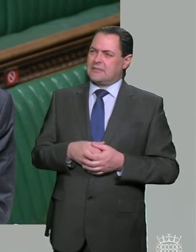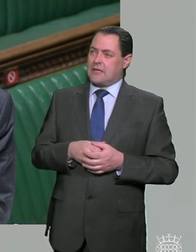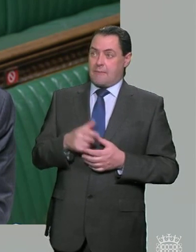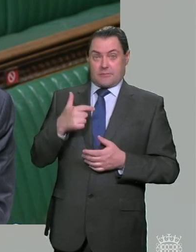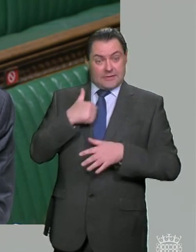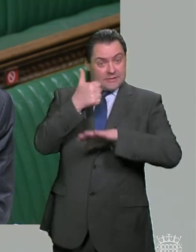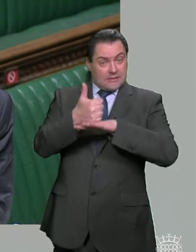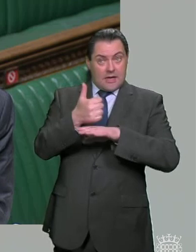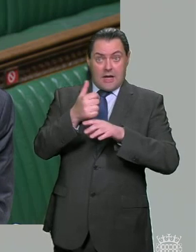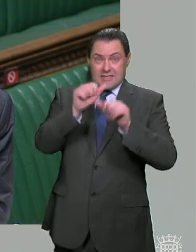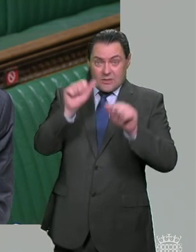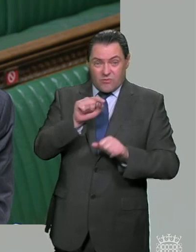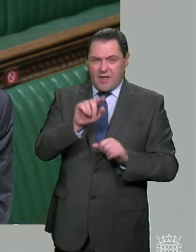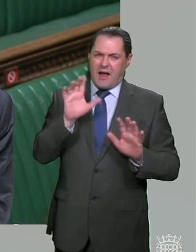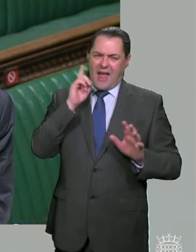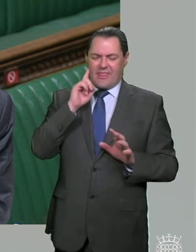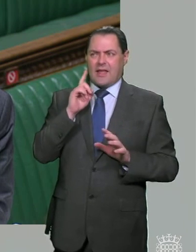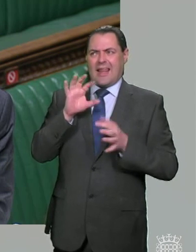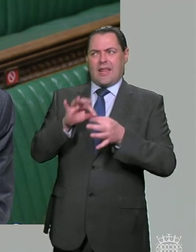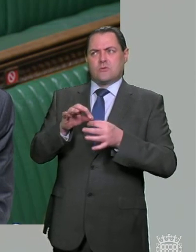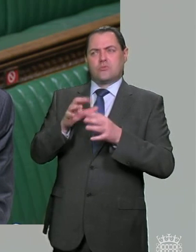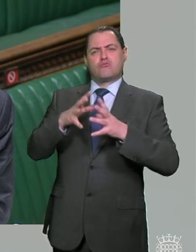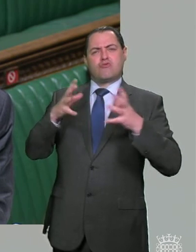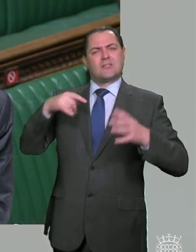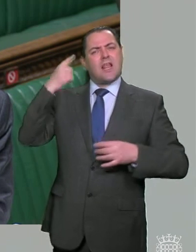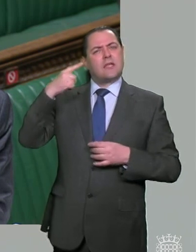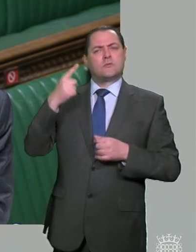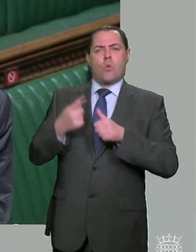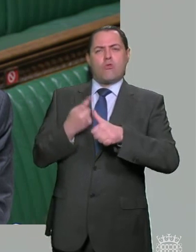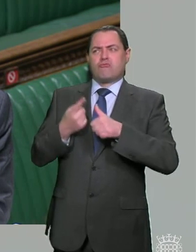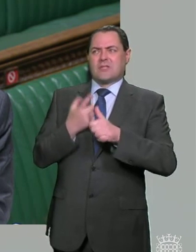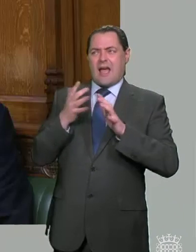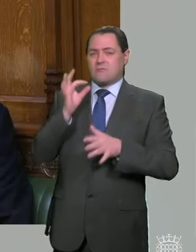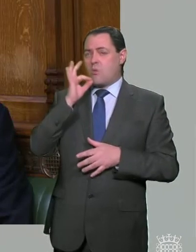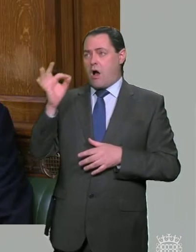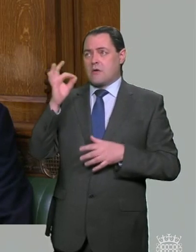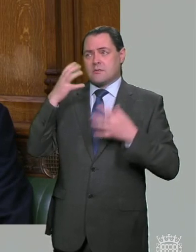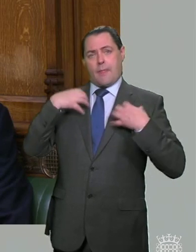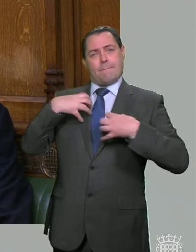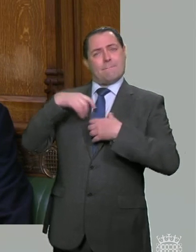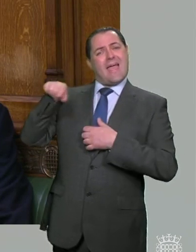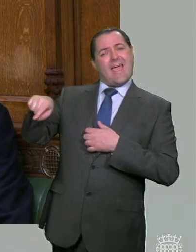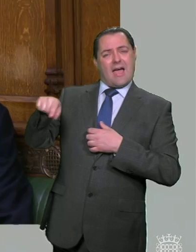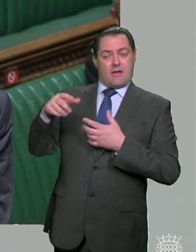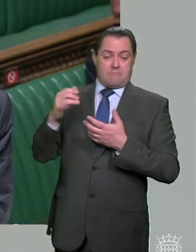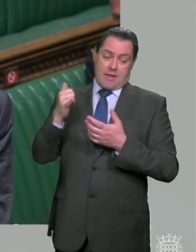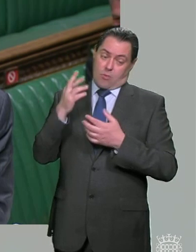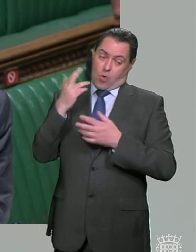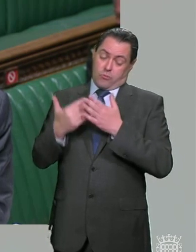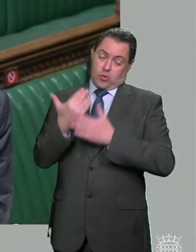He was a very distinguished president. It is not up to me to install a statue for him; I think that is for the Greater London Authority.